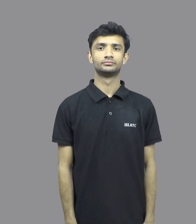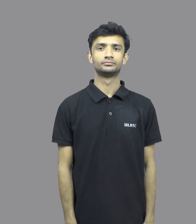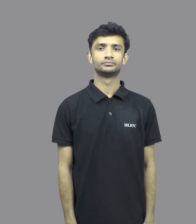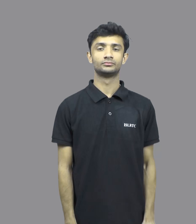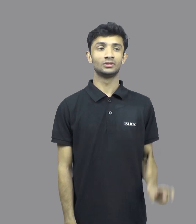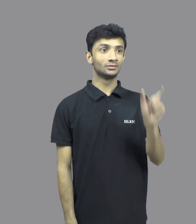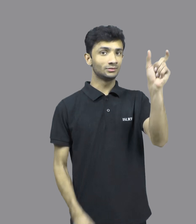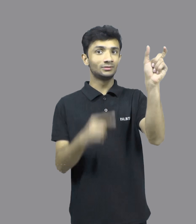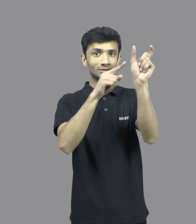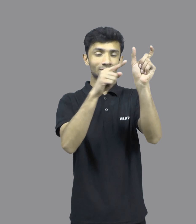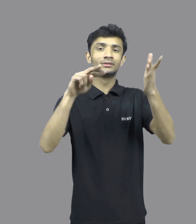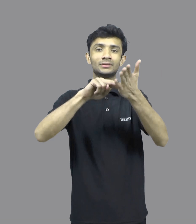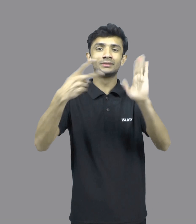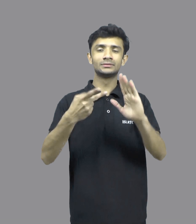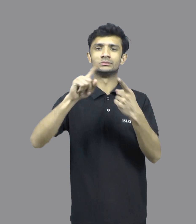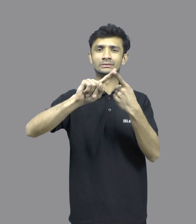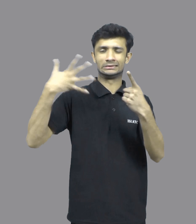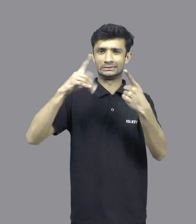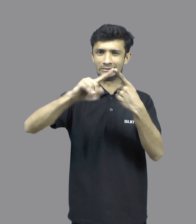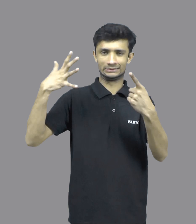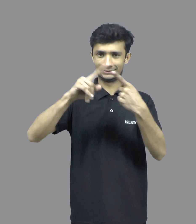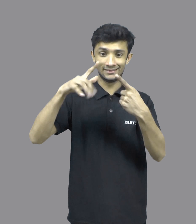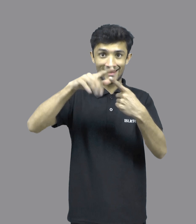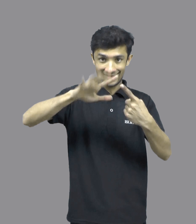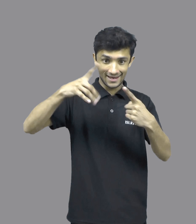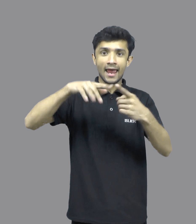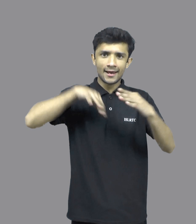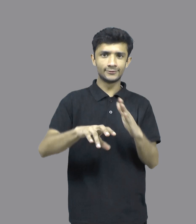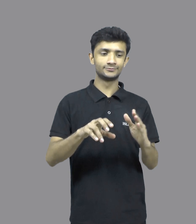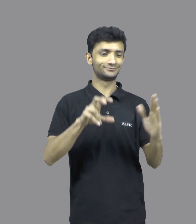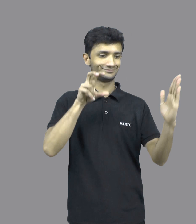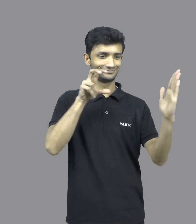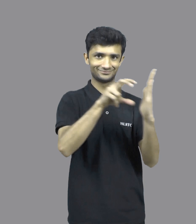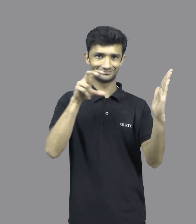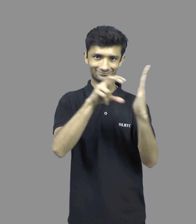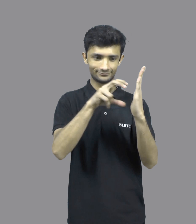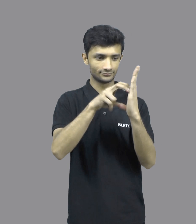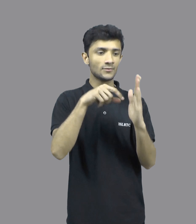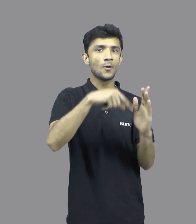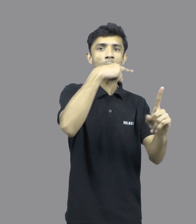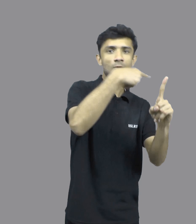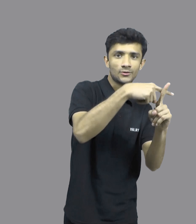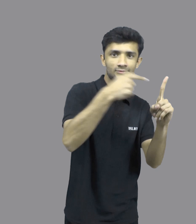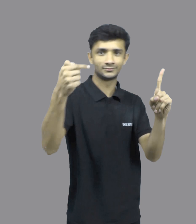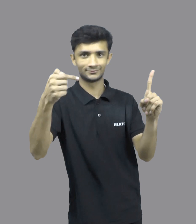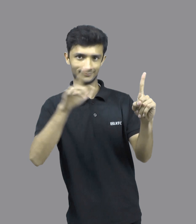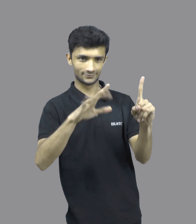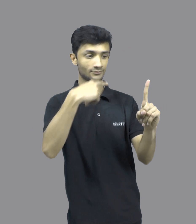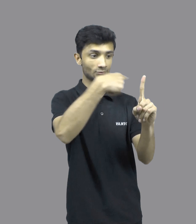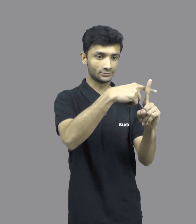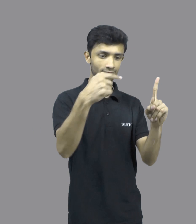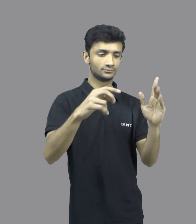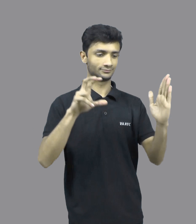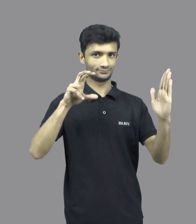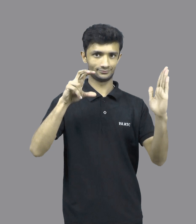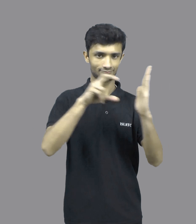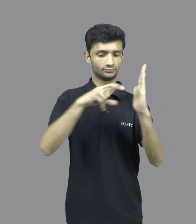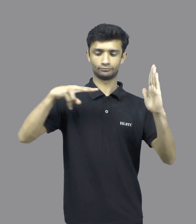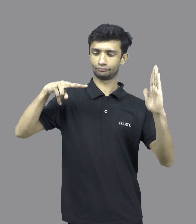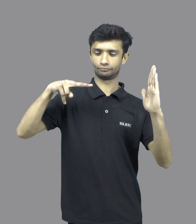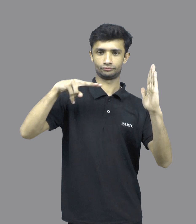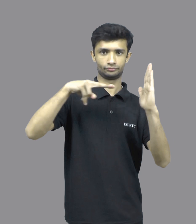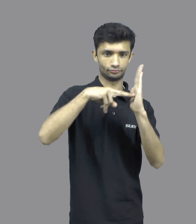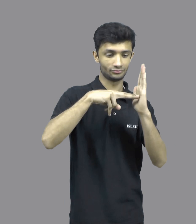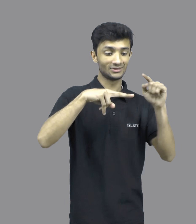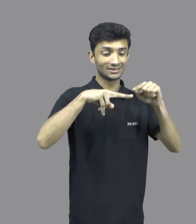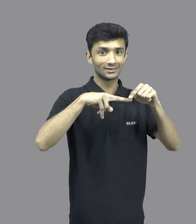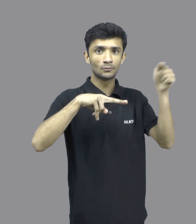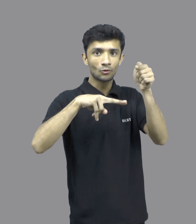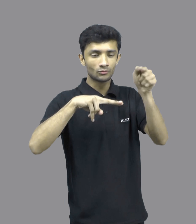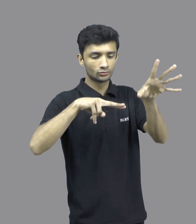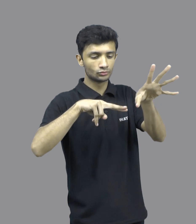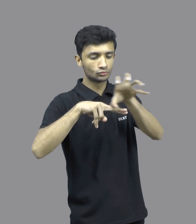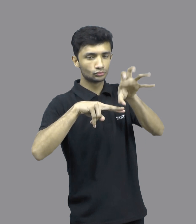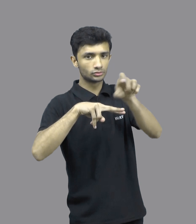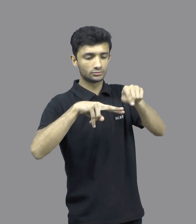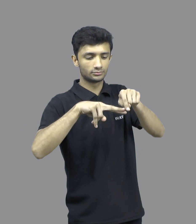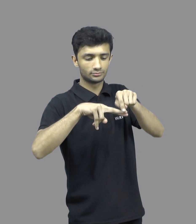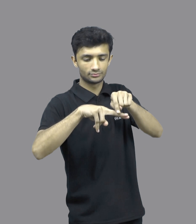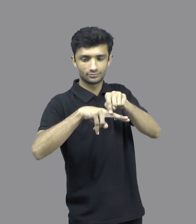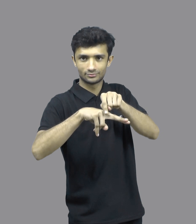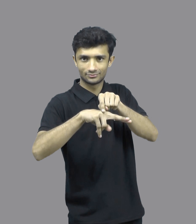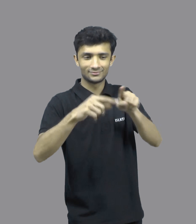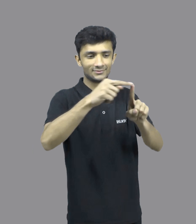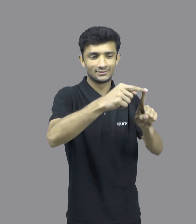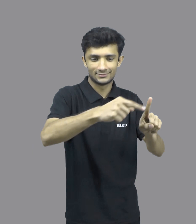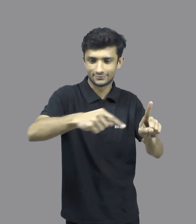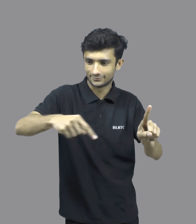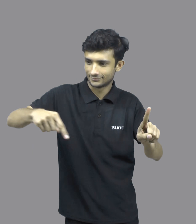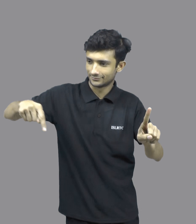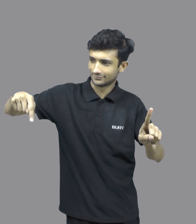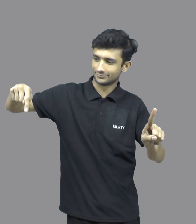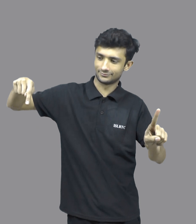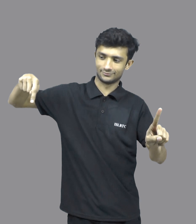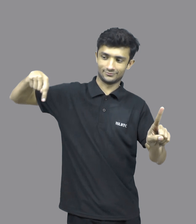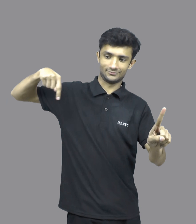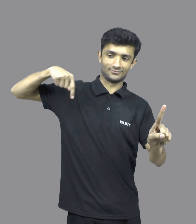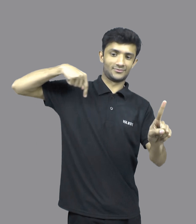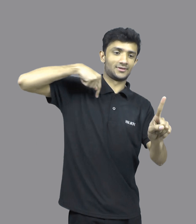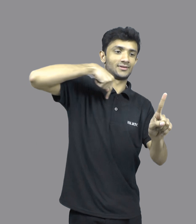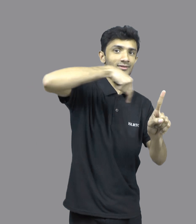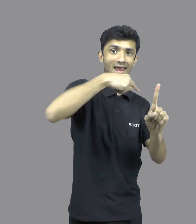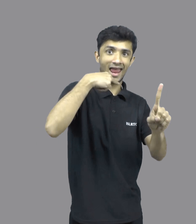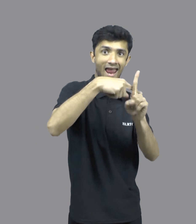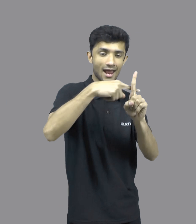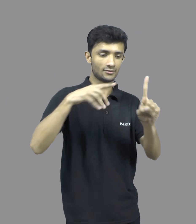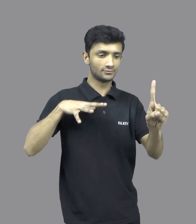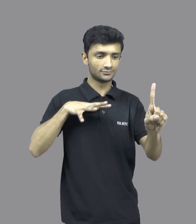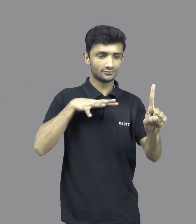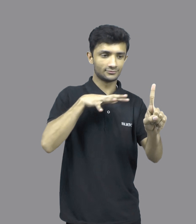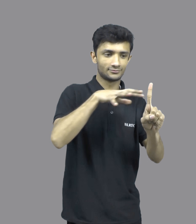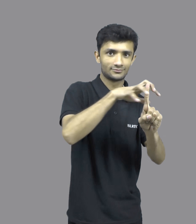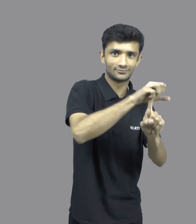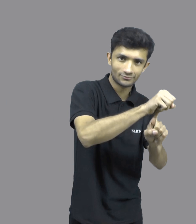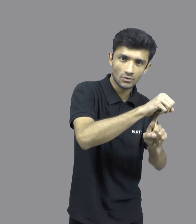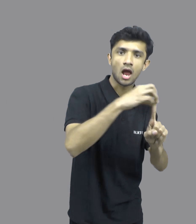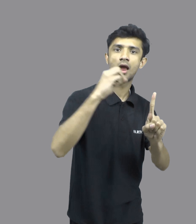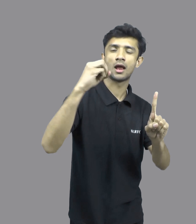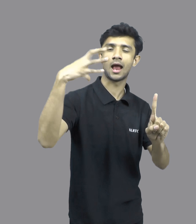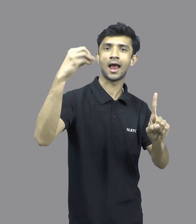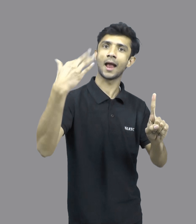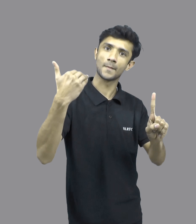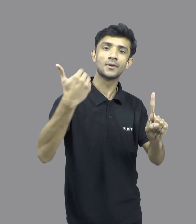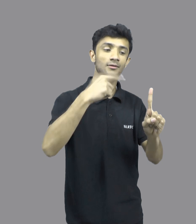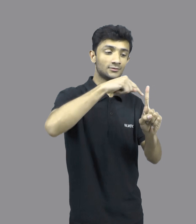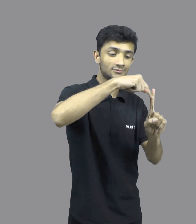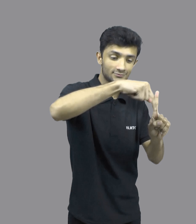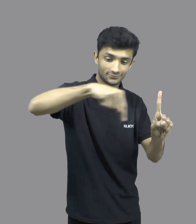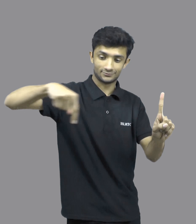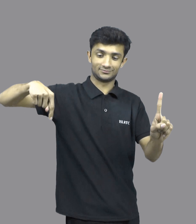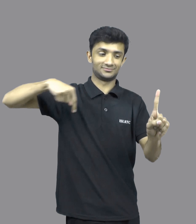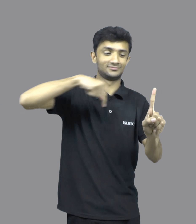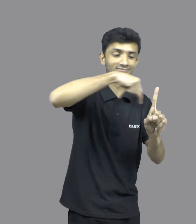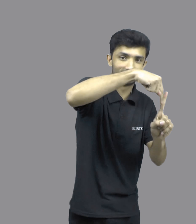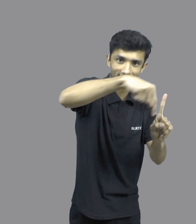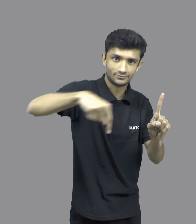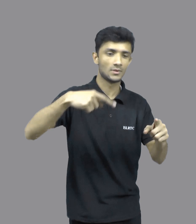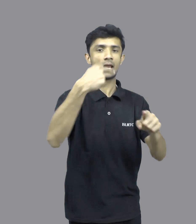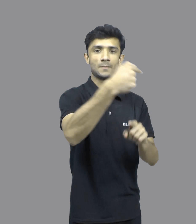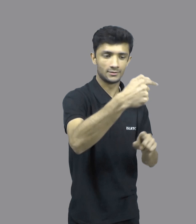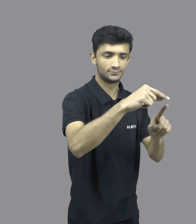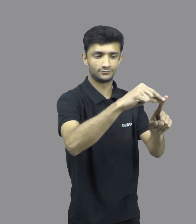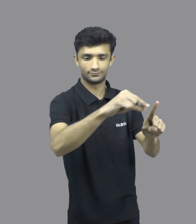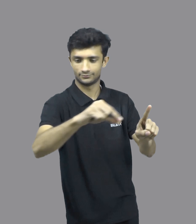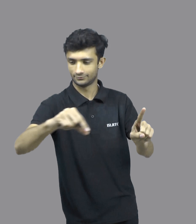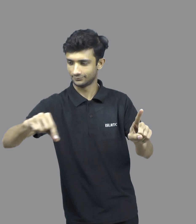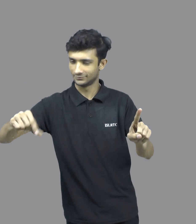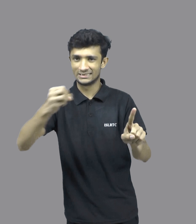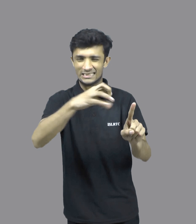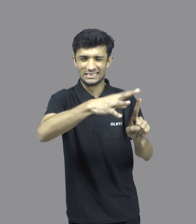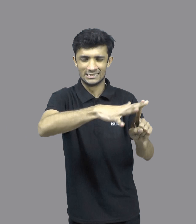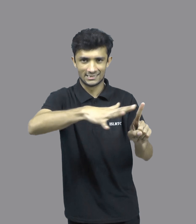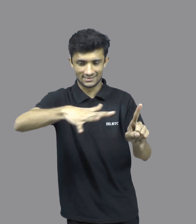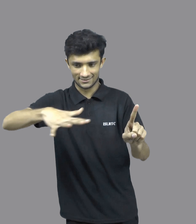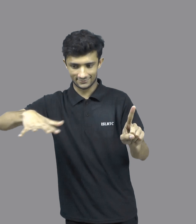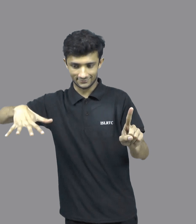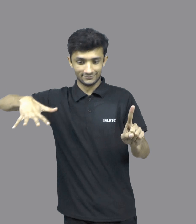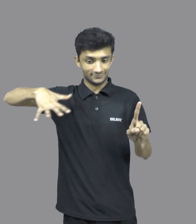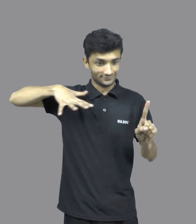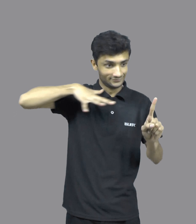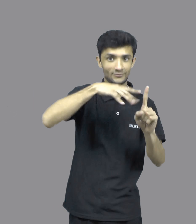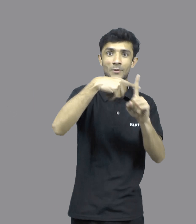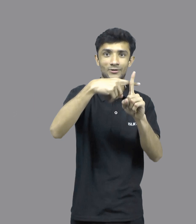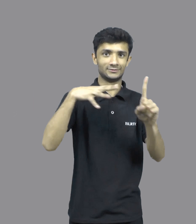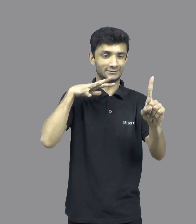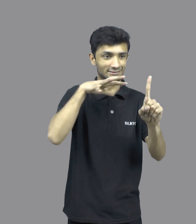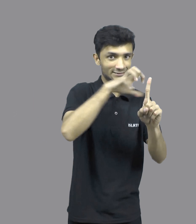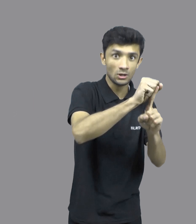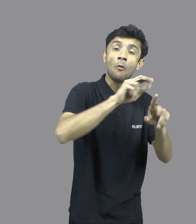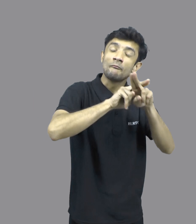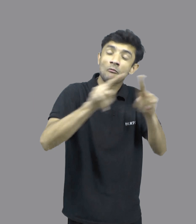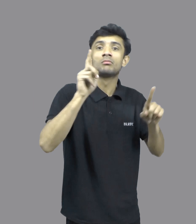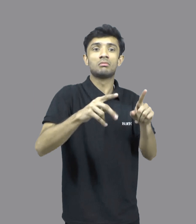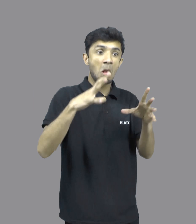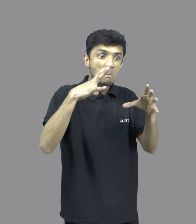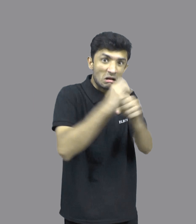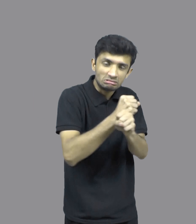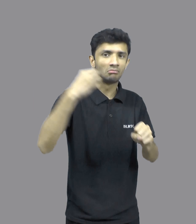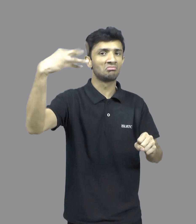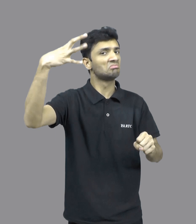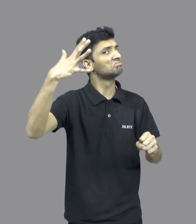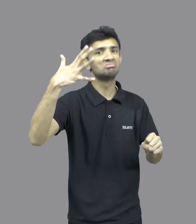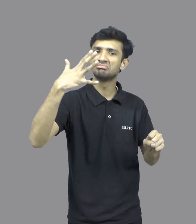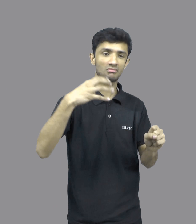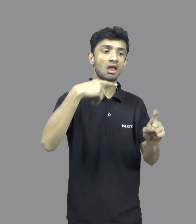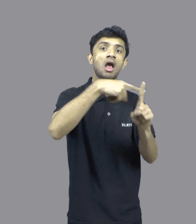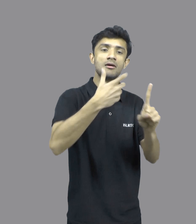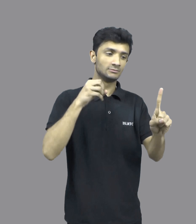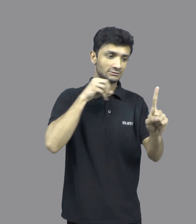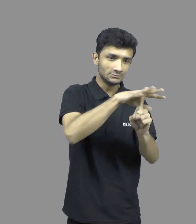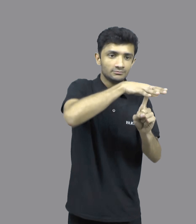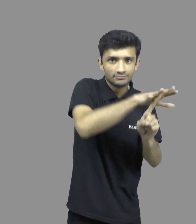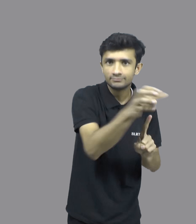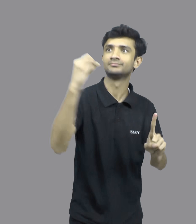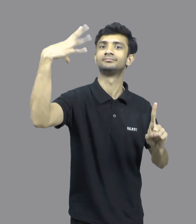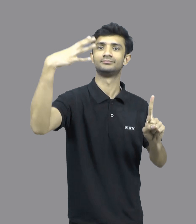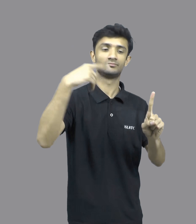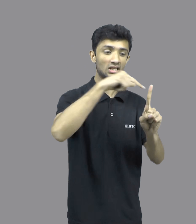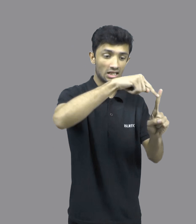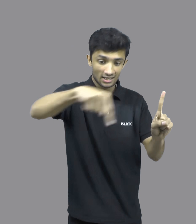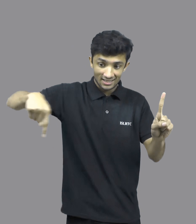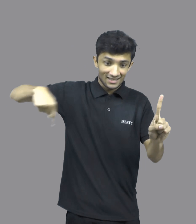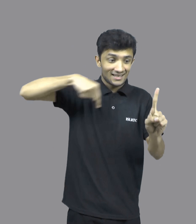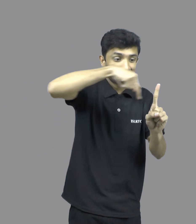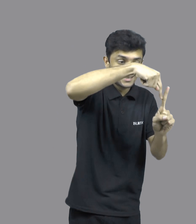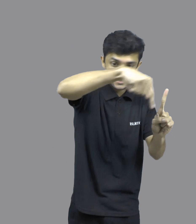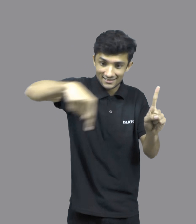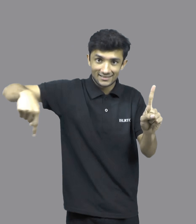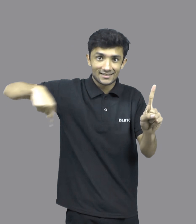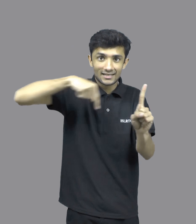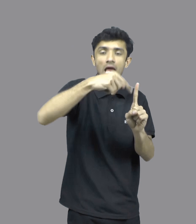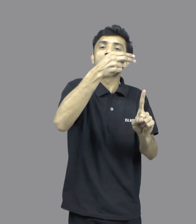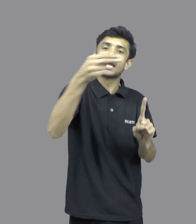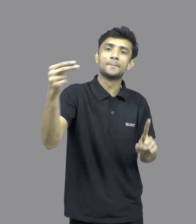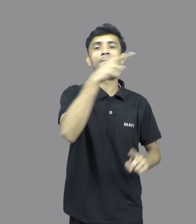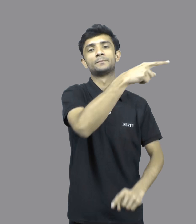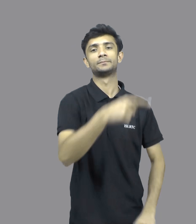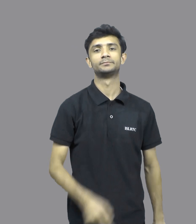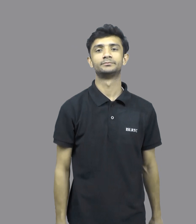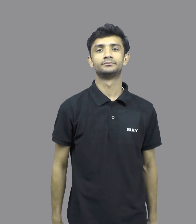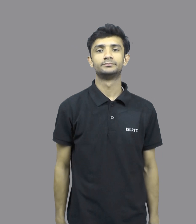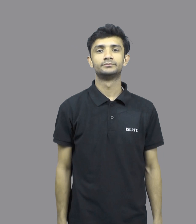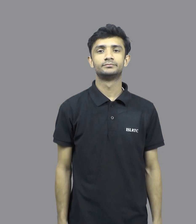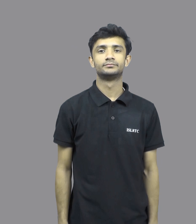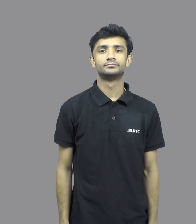Electric Circuit